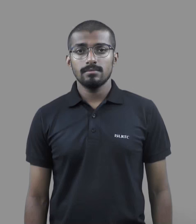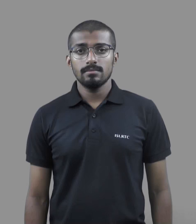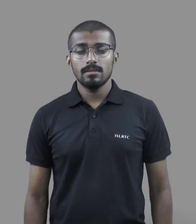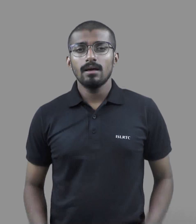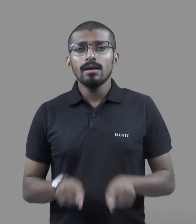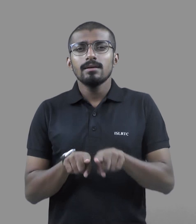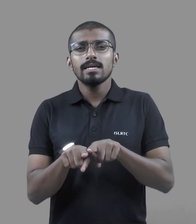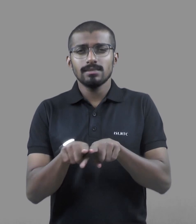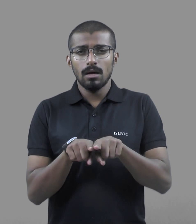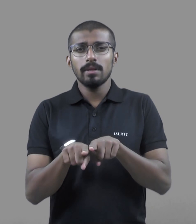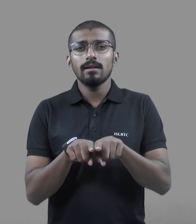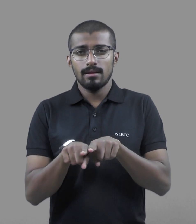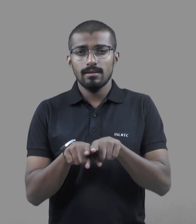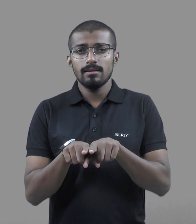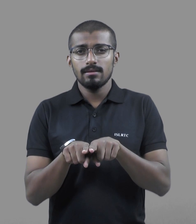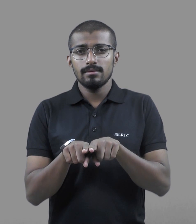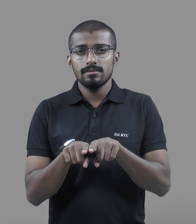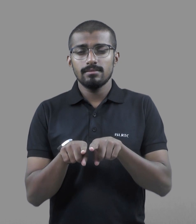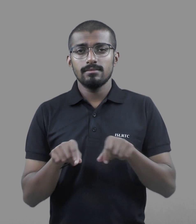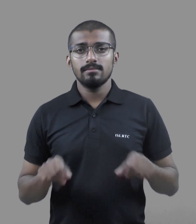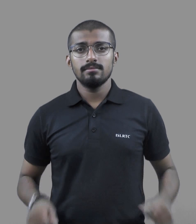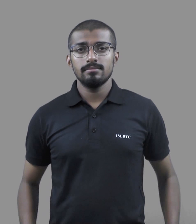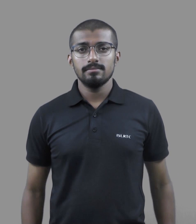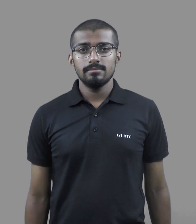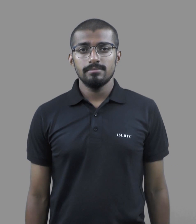Example